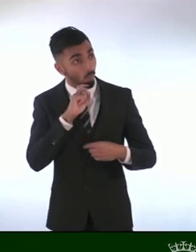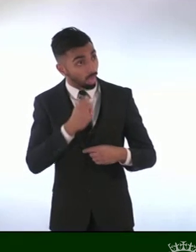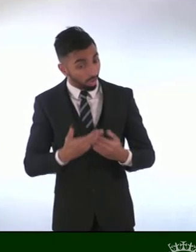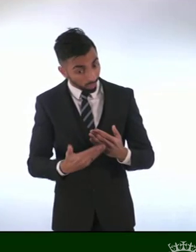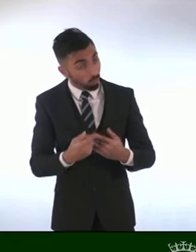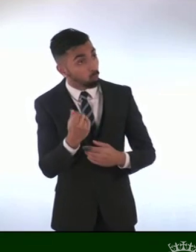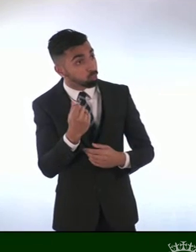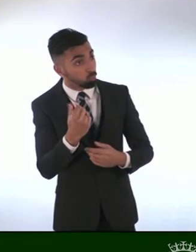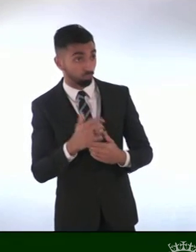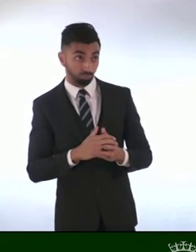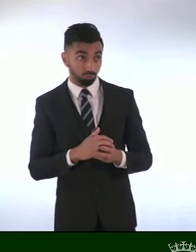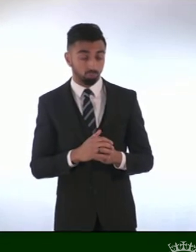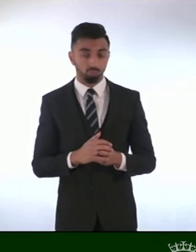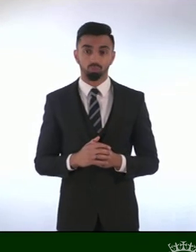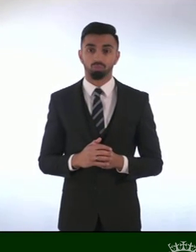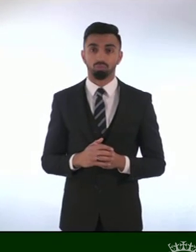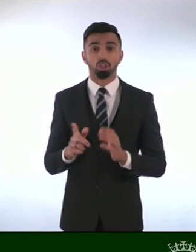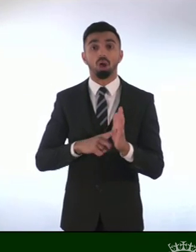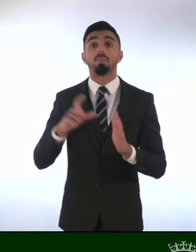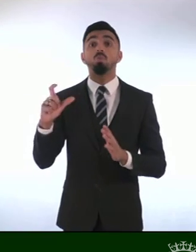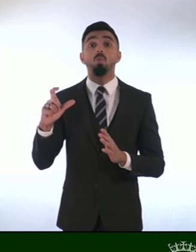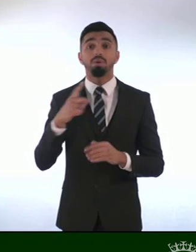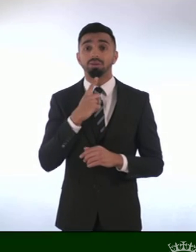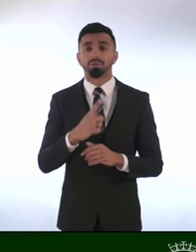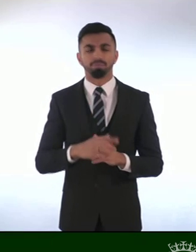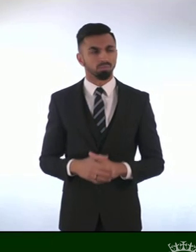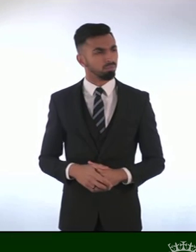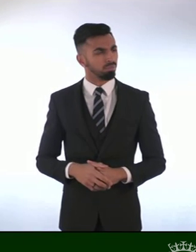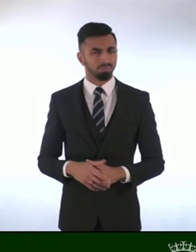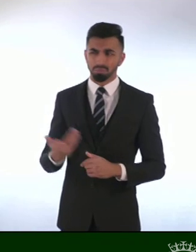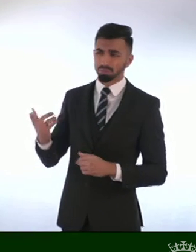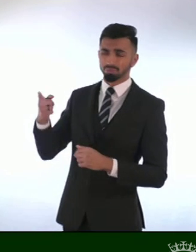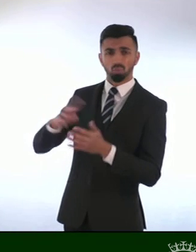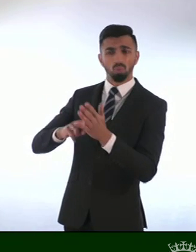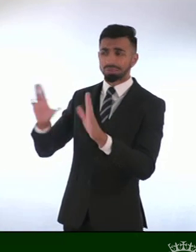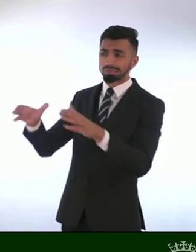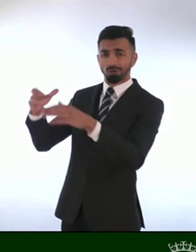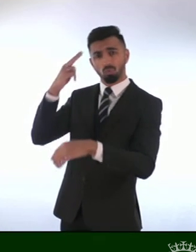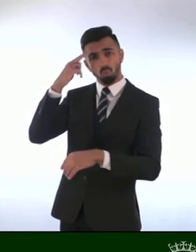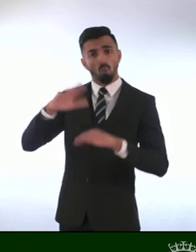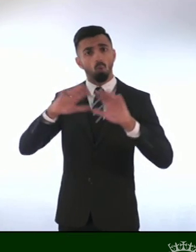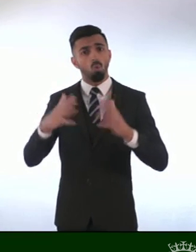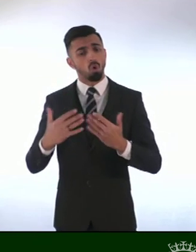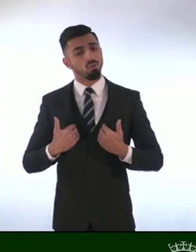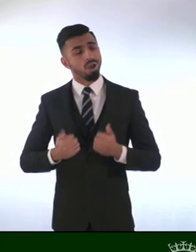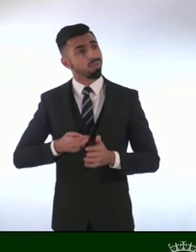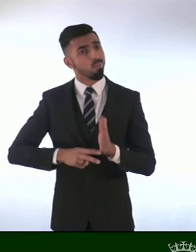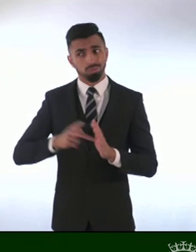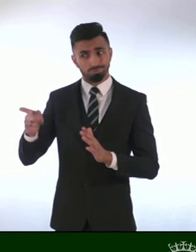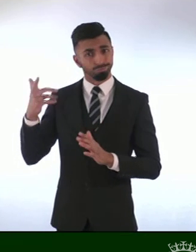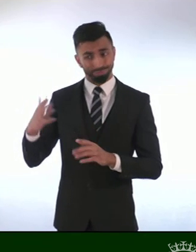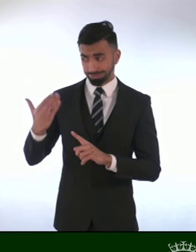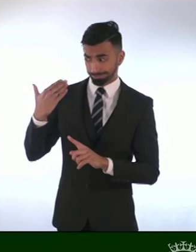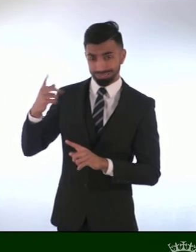The World Health Organisation said “test, test, test.” We should be testing on an industrial scale.